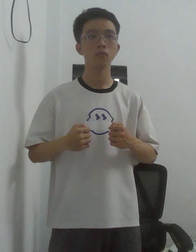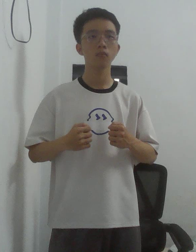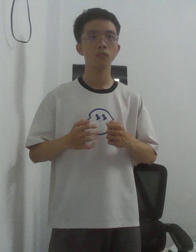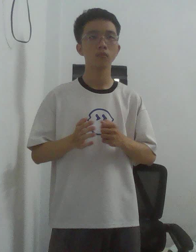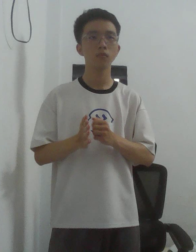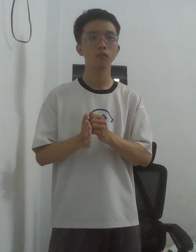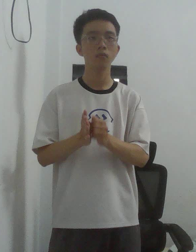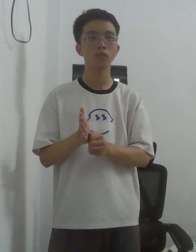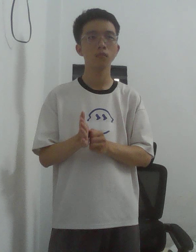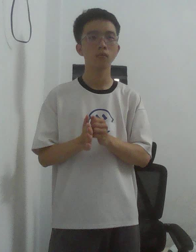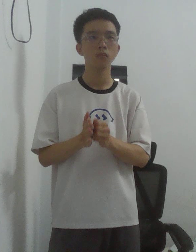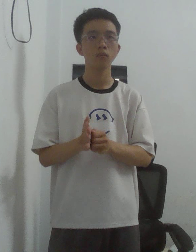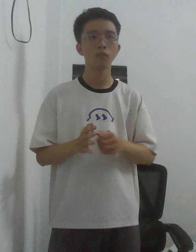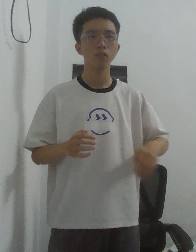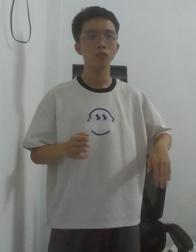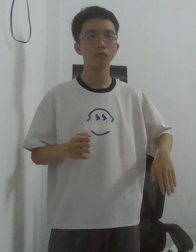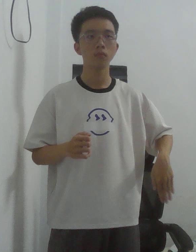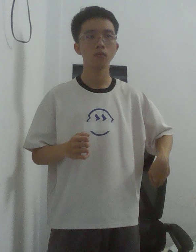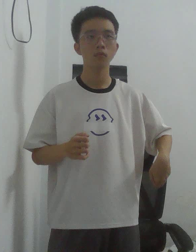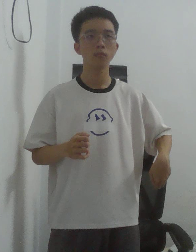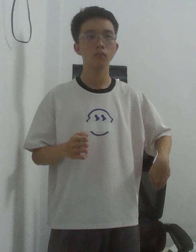thang sau